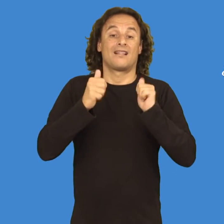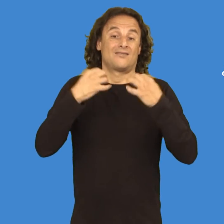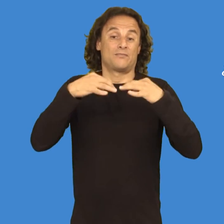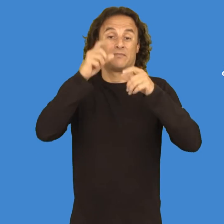normal